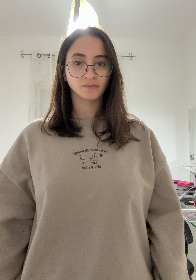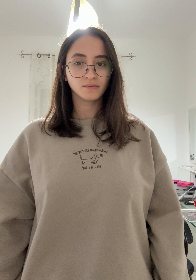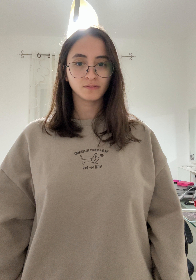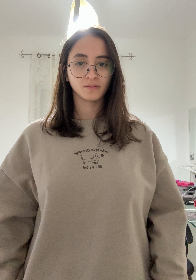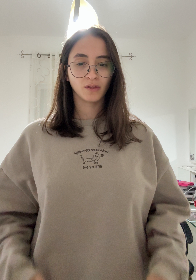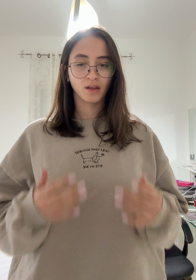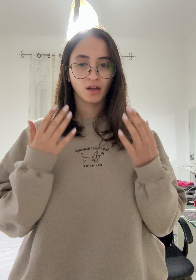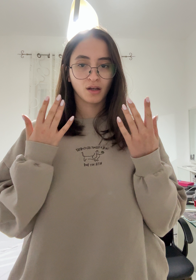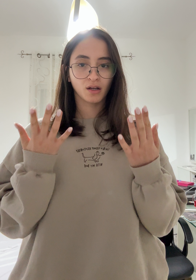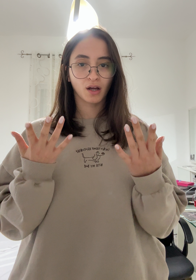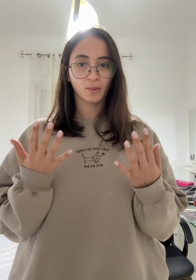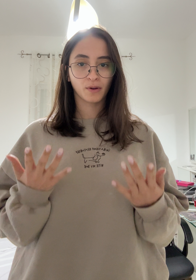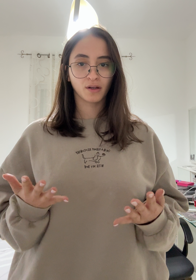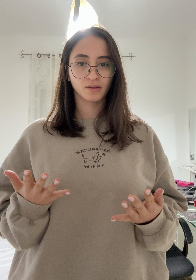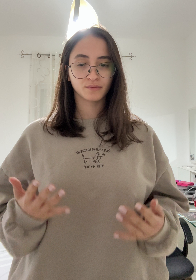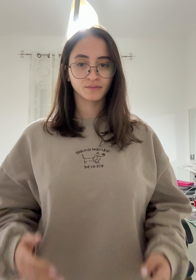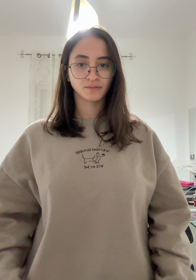כמה